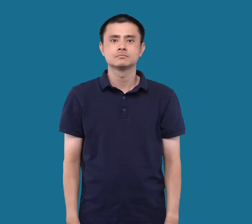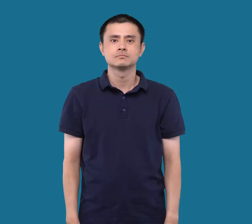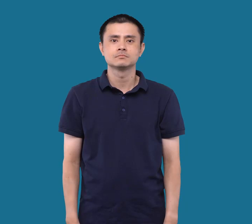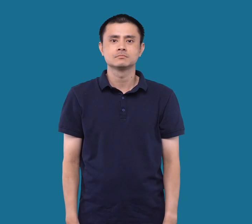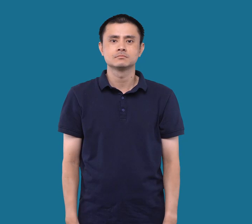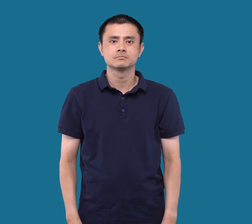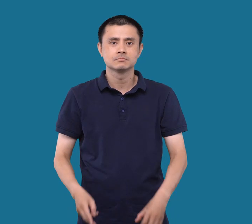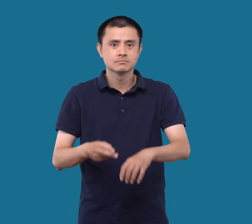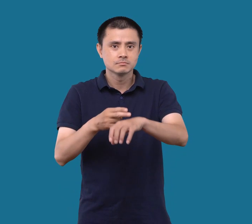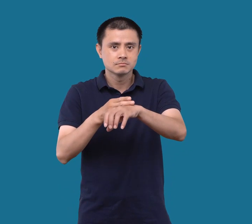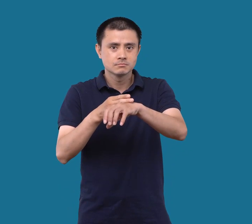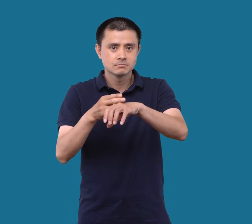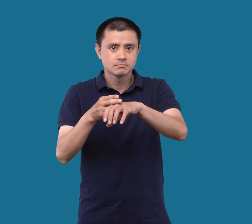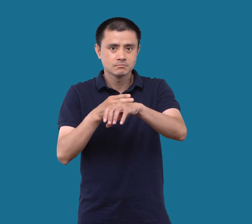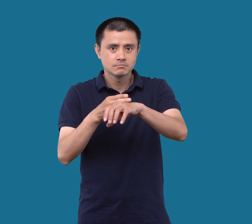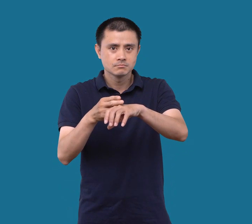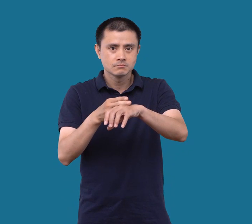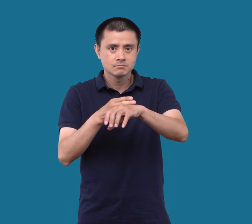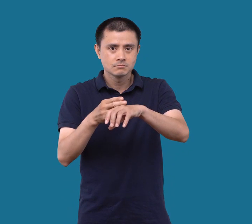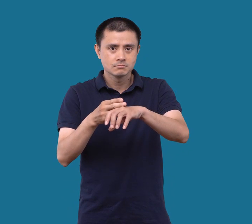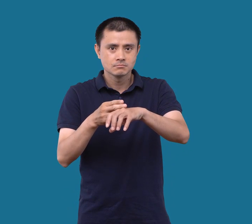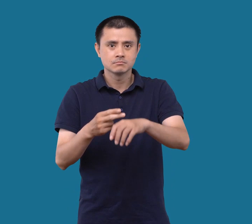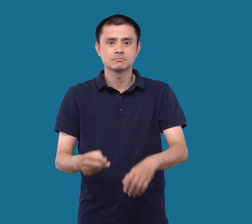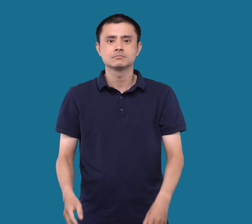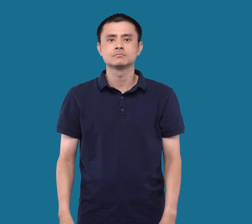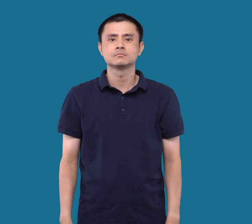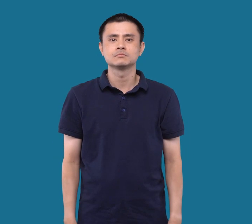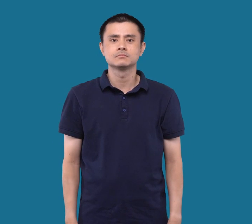củ khoai tây